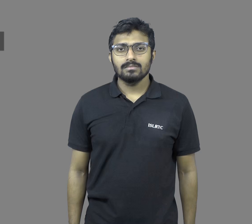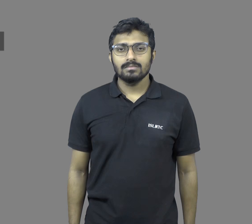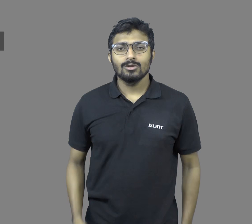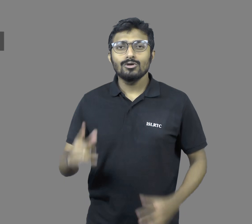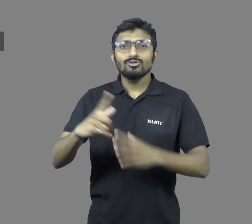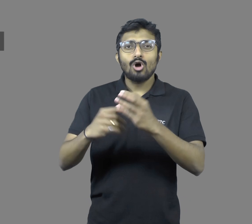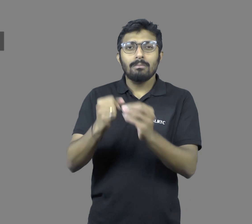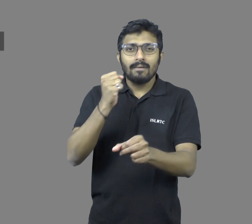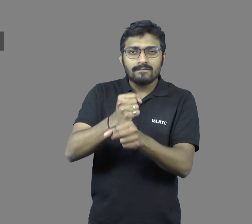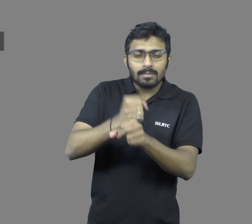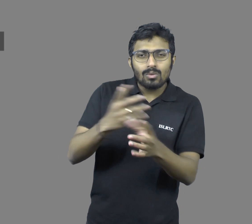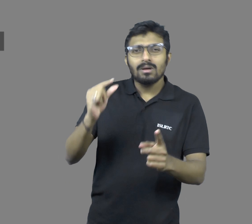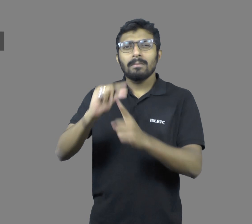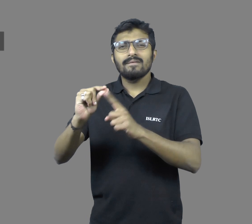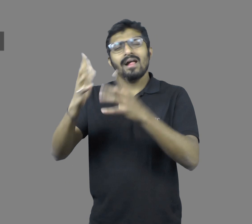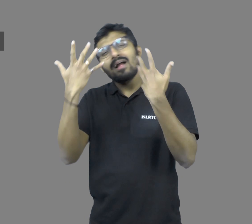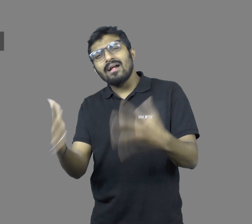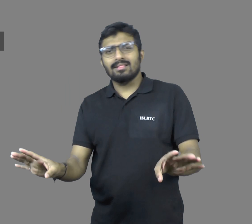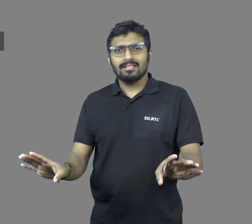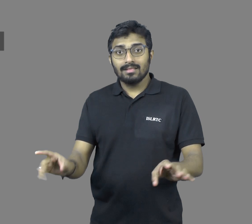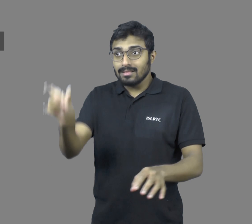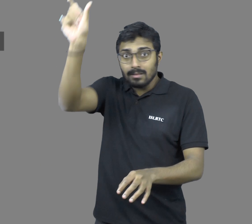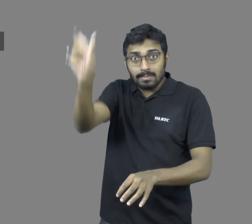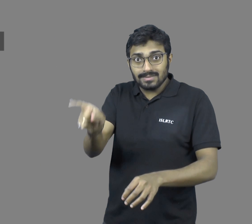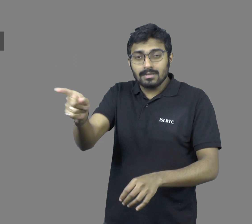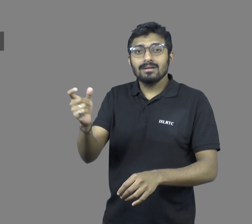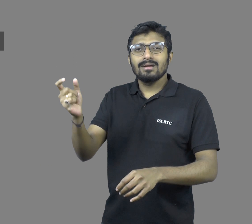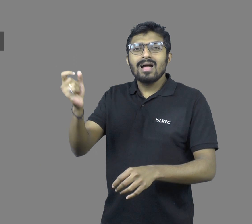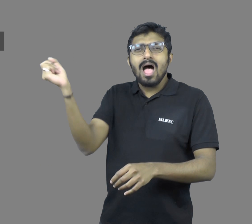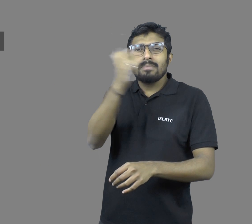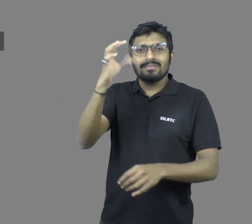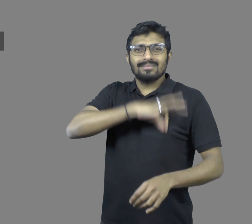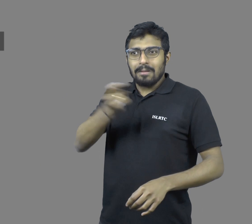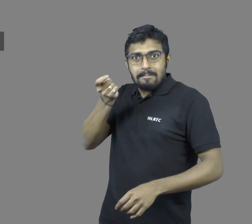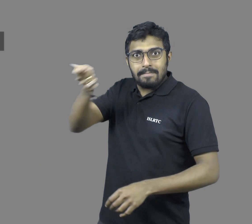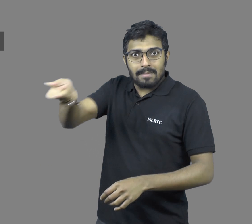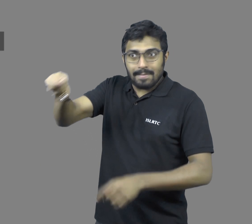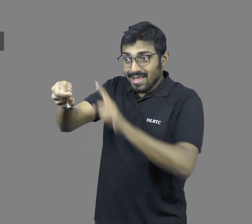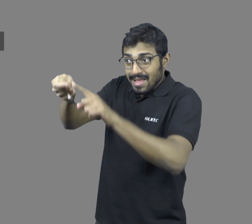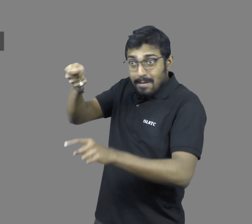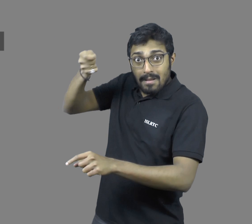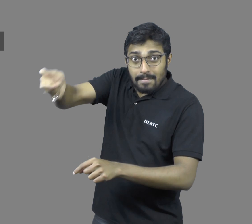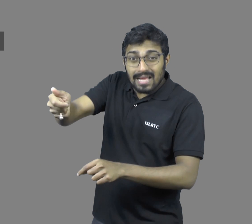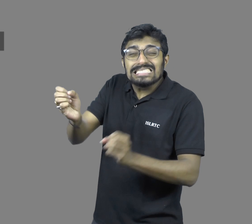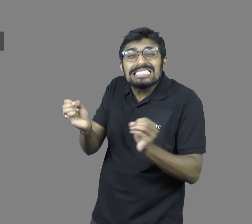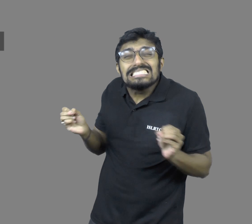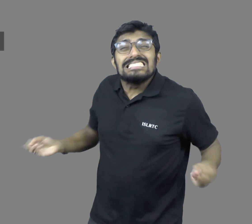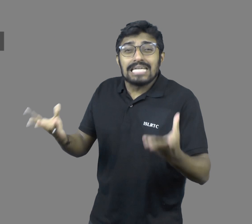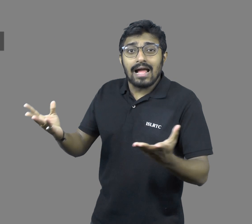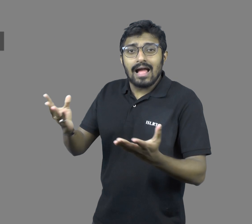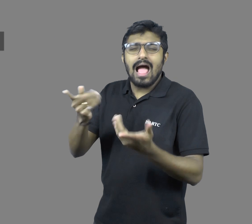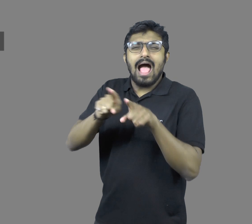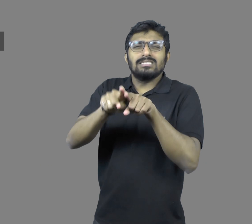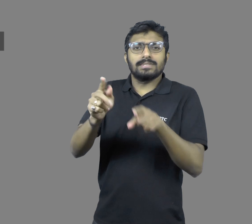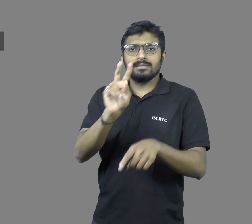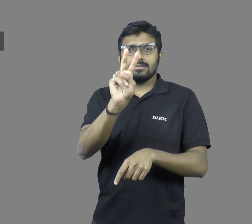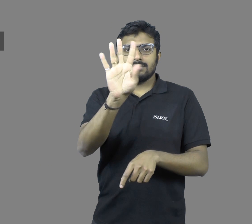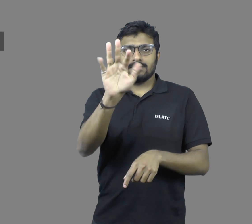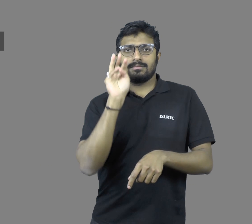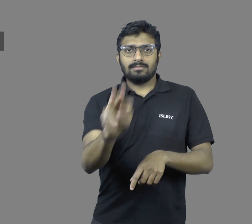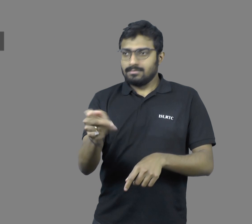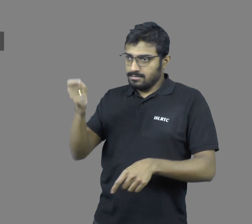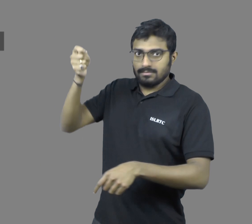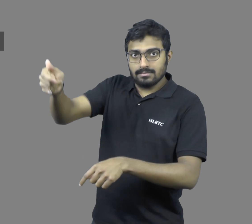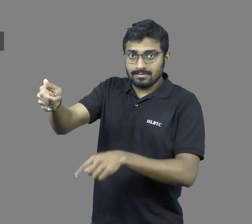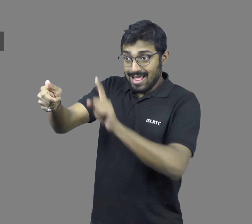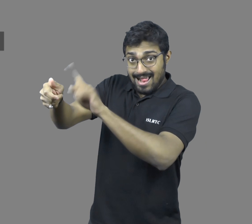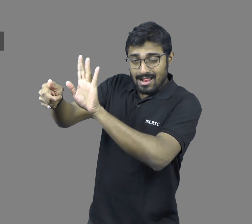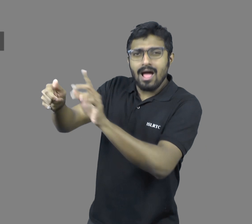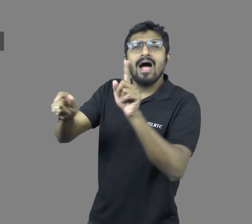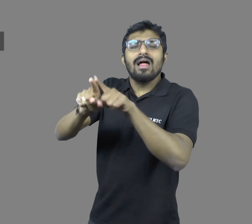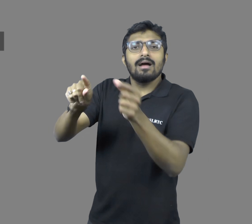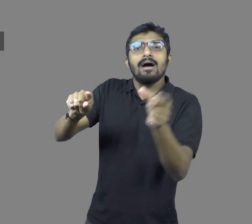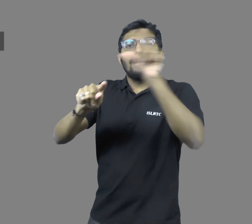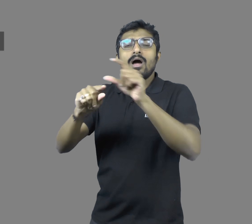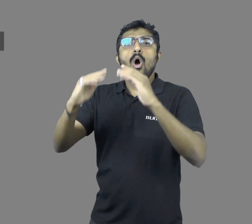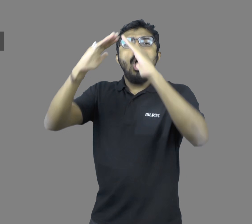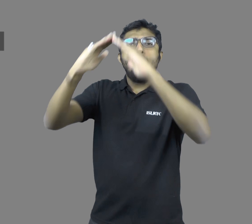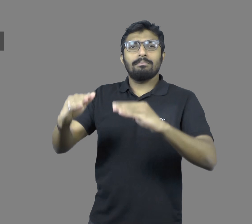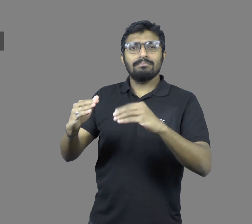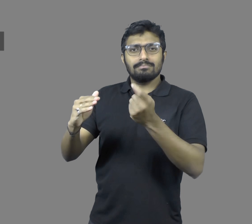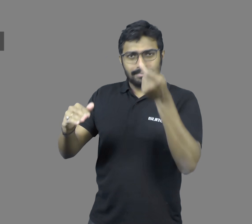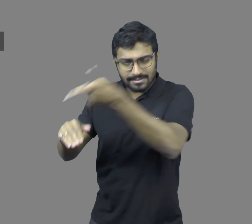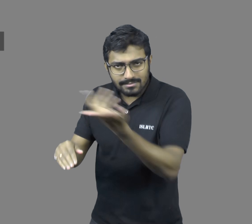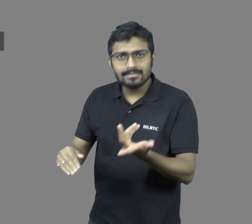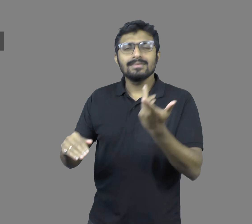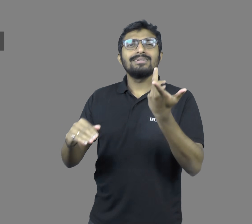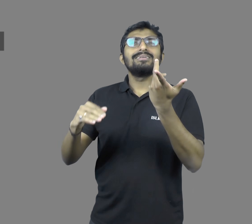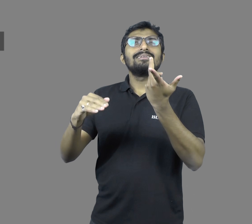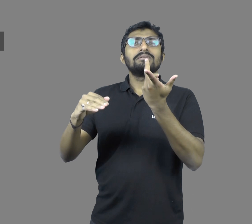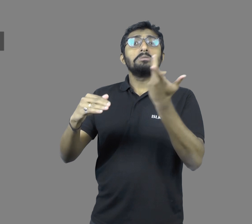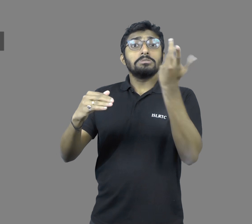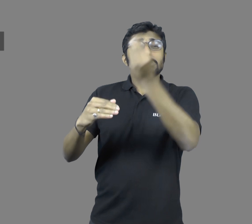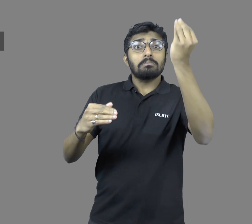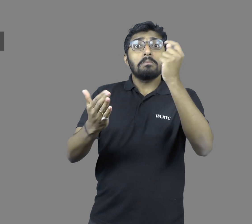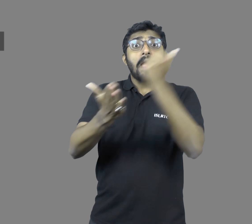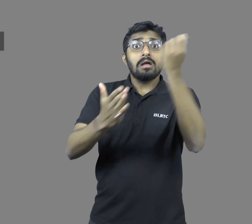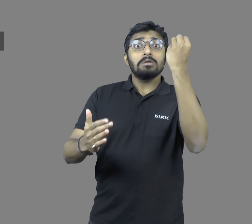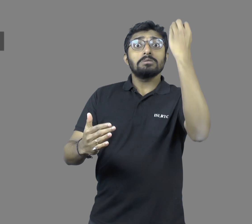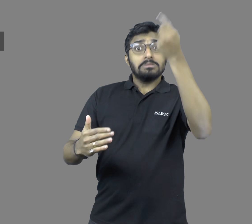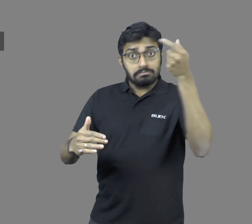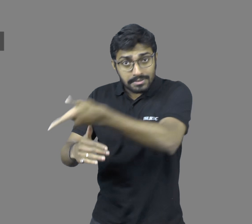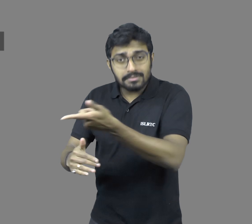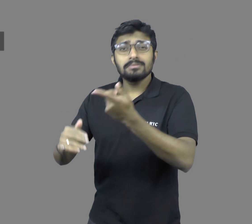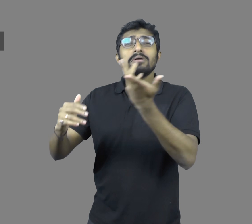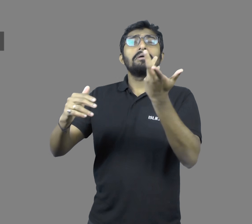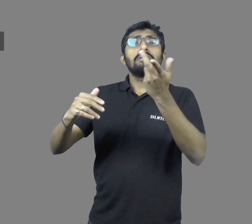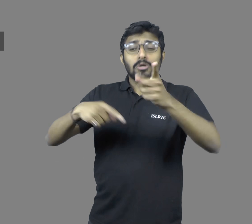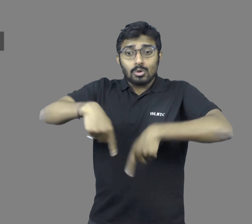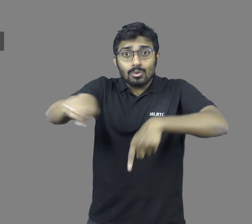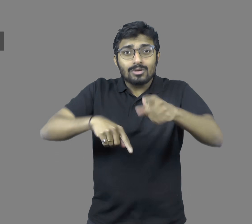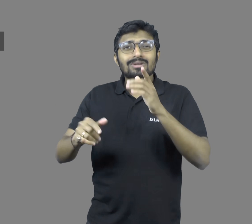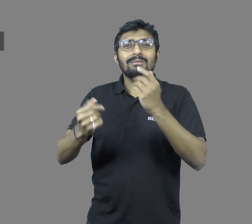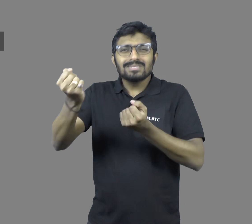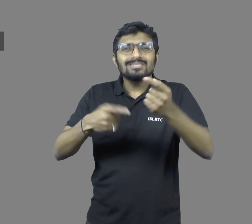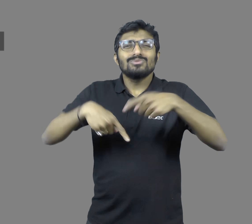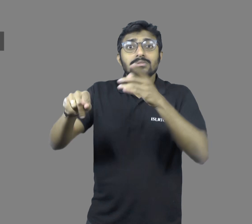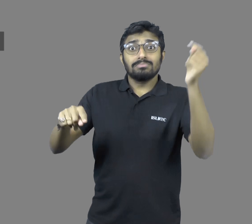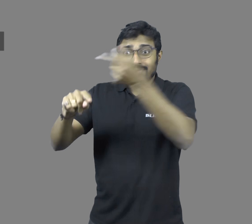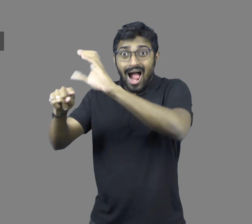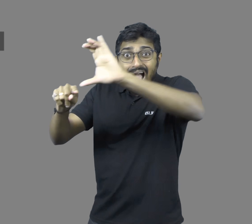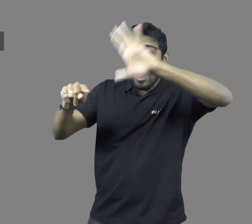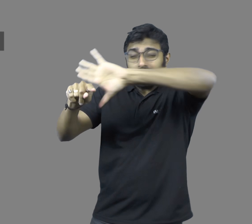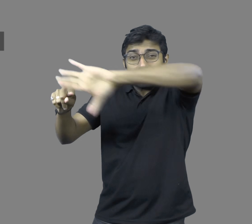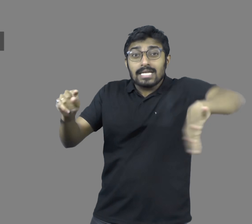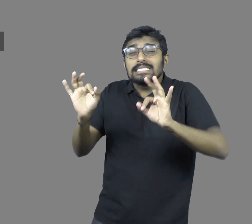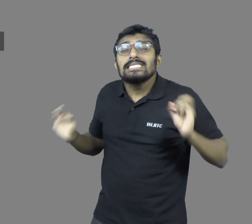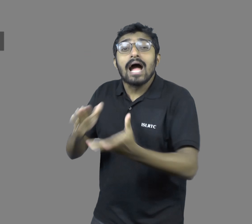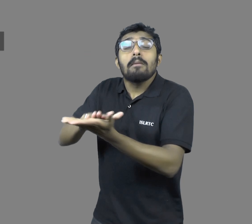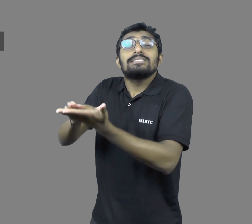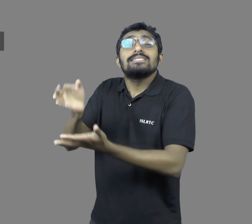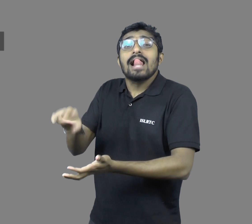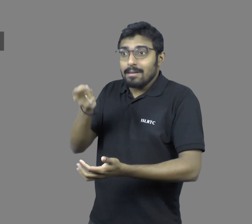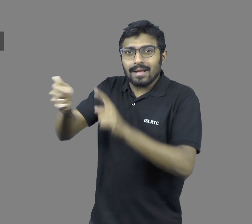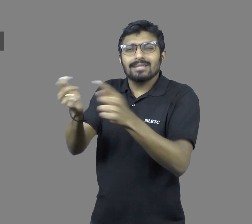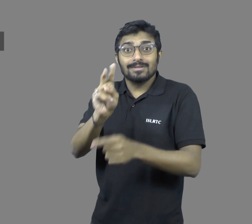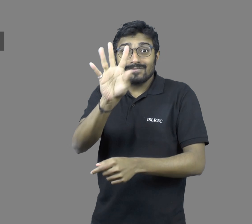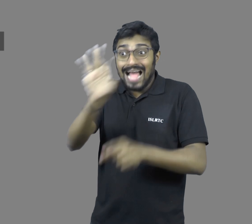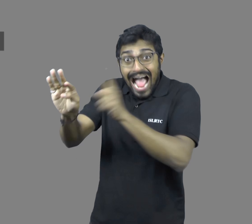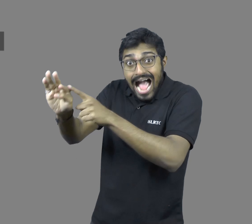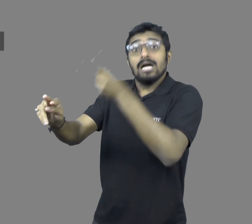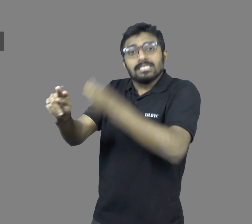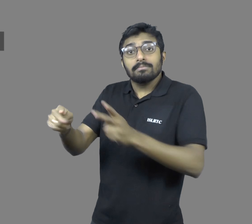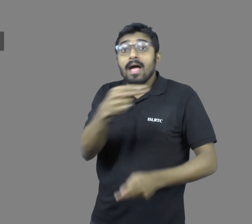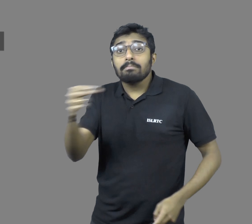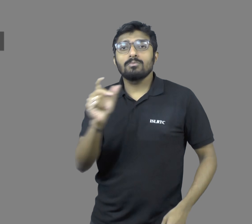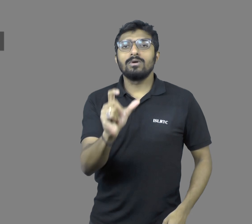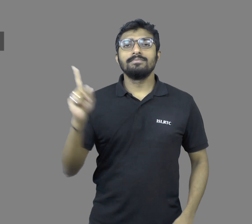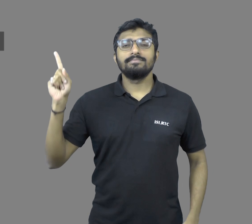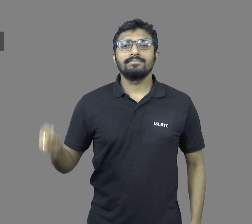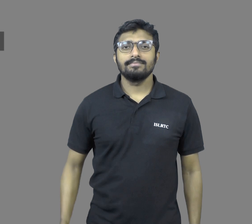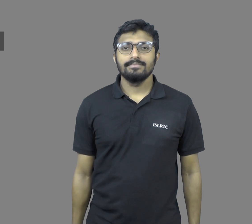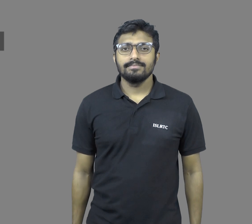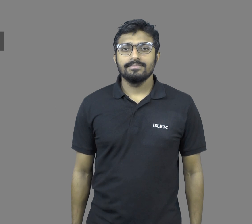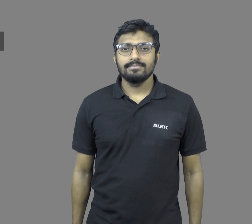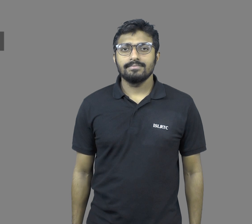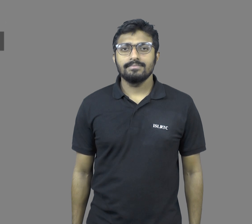Basic Pay